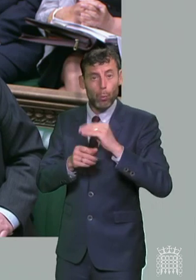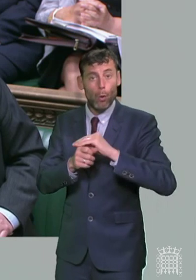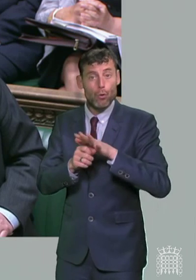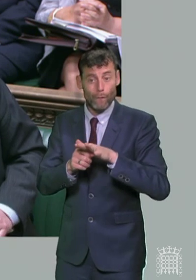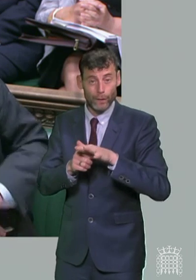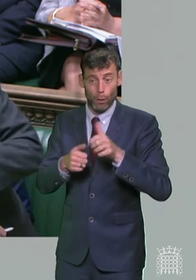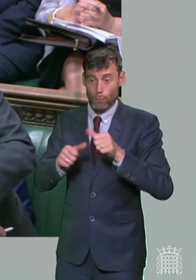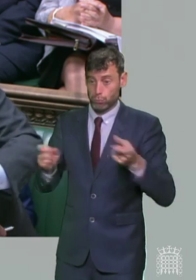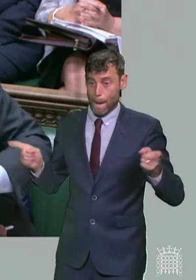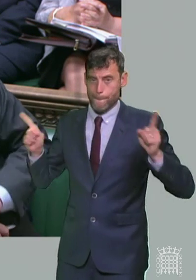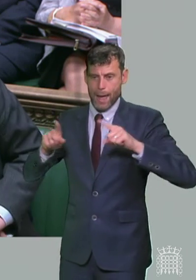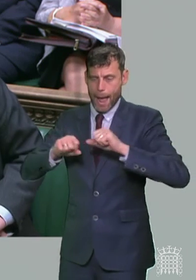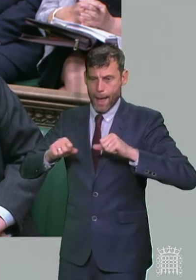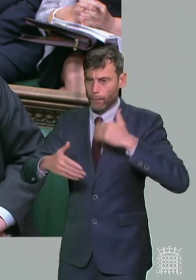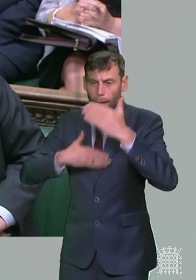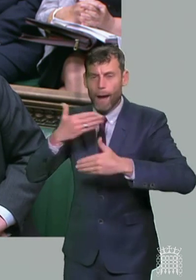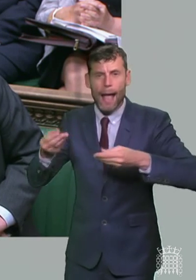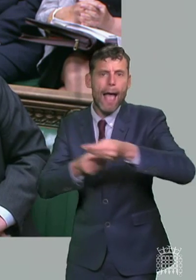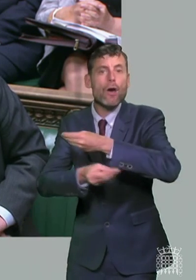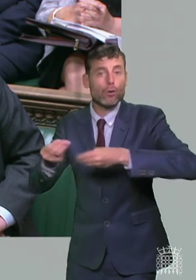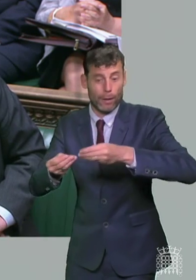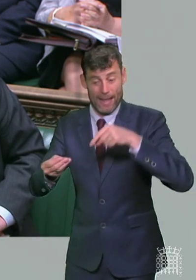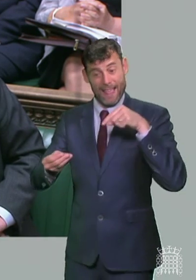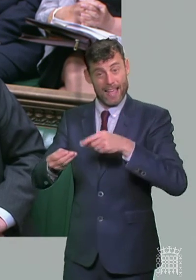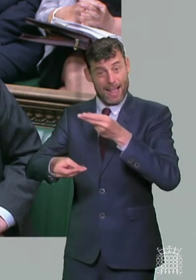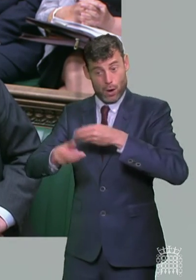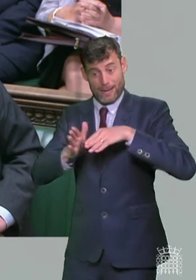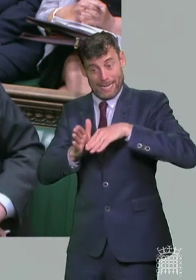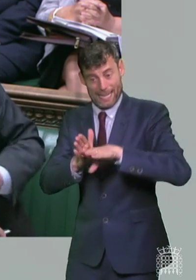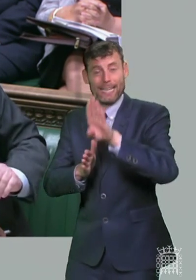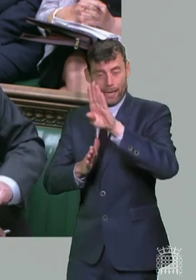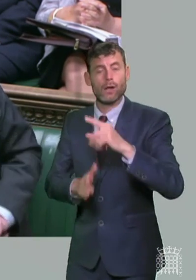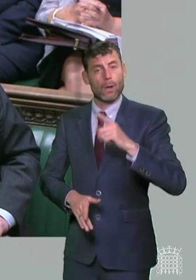None of that would have been possible if we had listened to the right honourable and learned Gentleman.